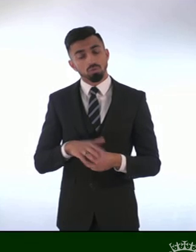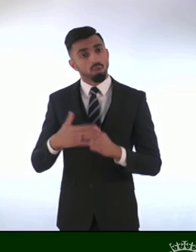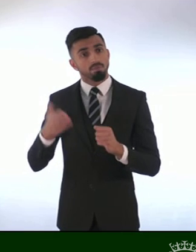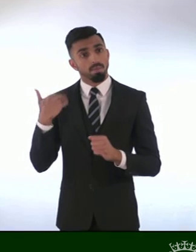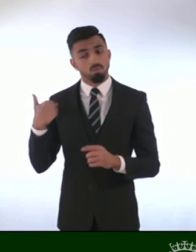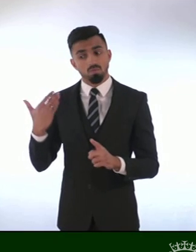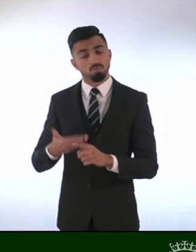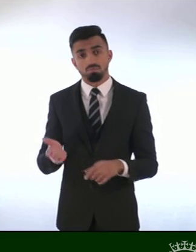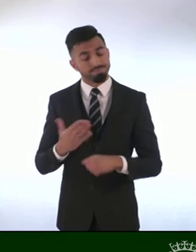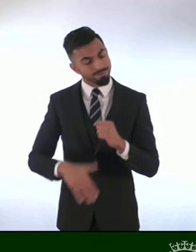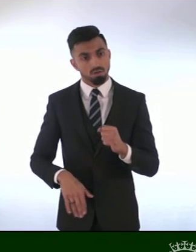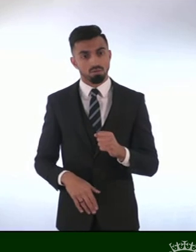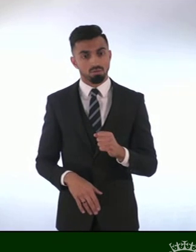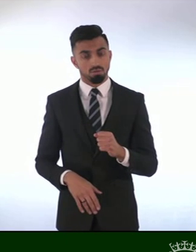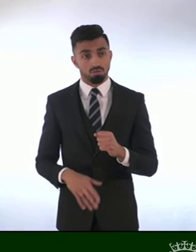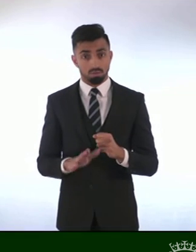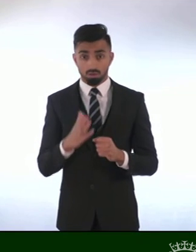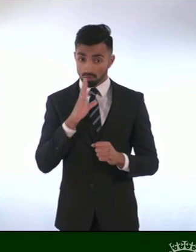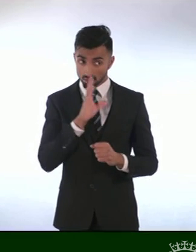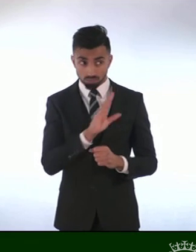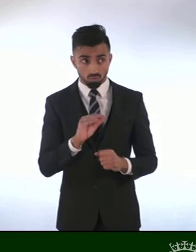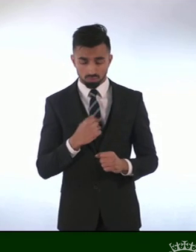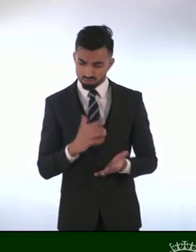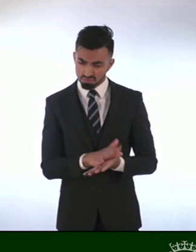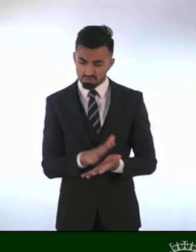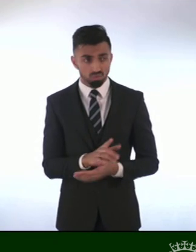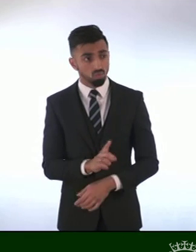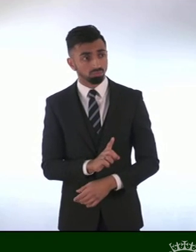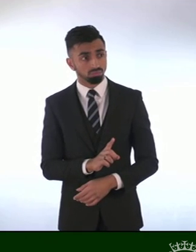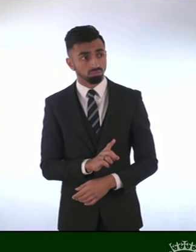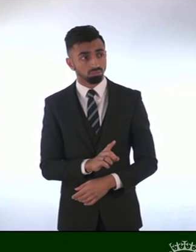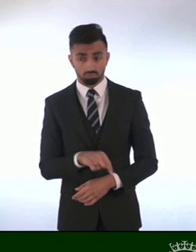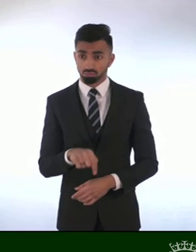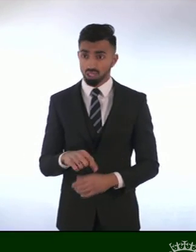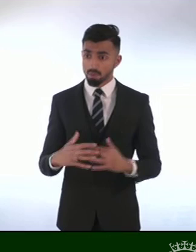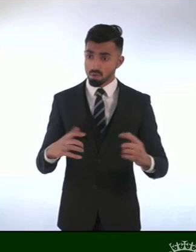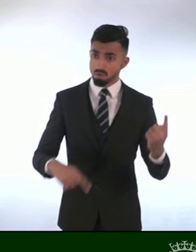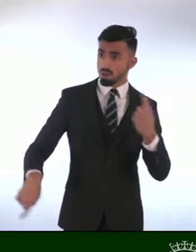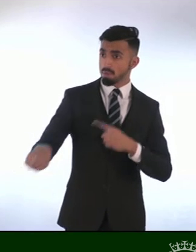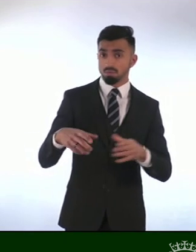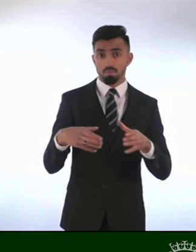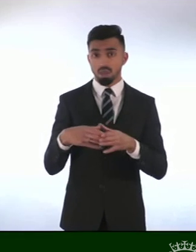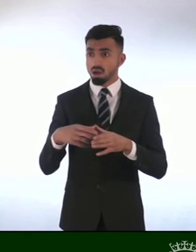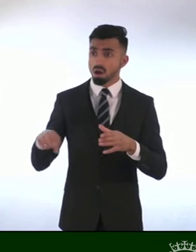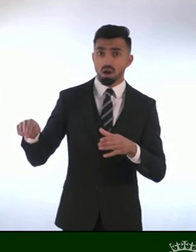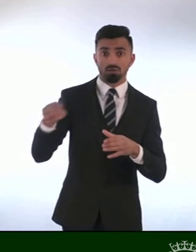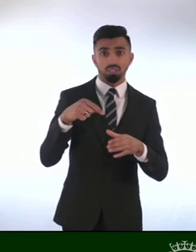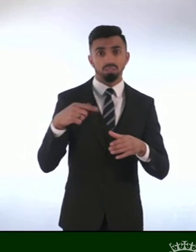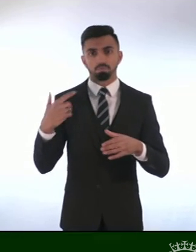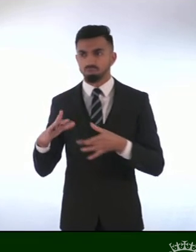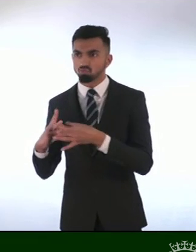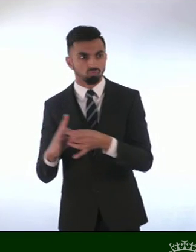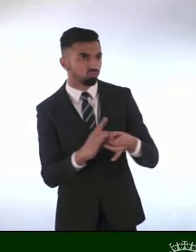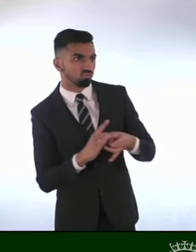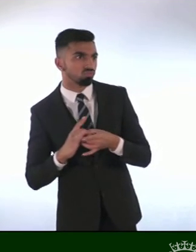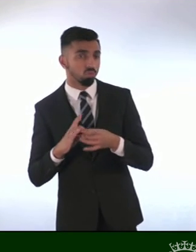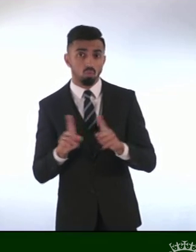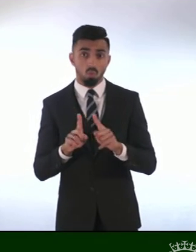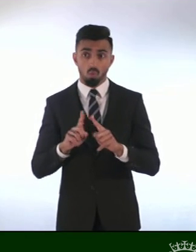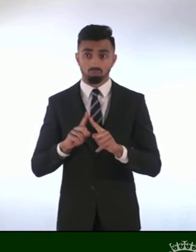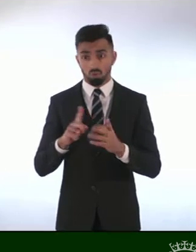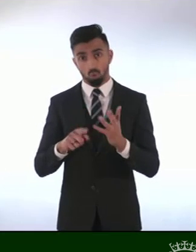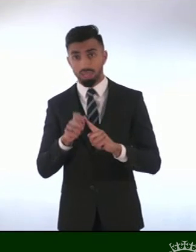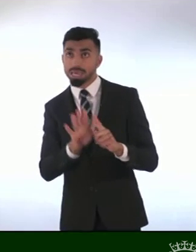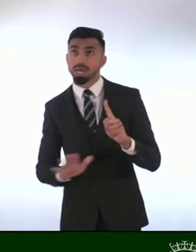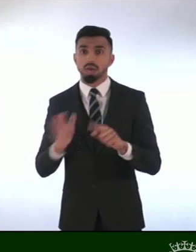I welcome the fact that parties across the House, and Governments across these islands, have worked together as we attempt to protect all our peoples.